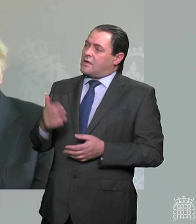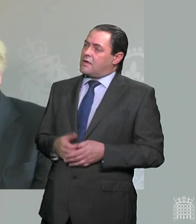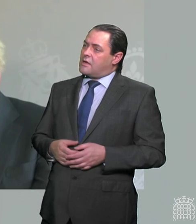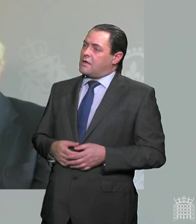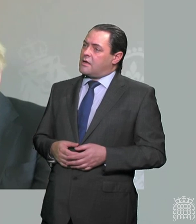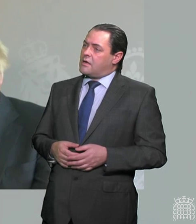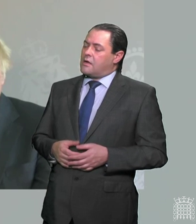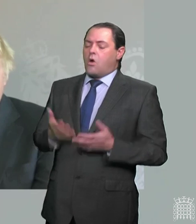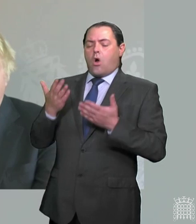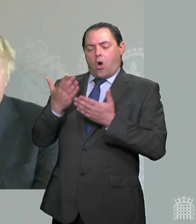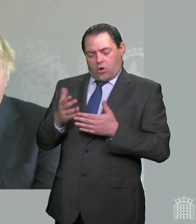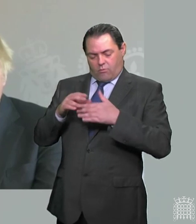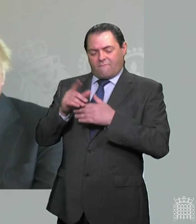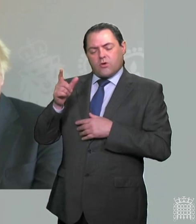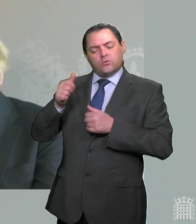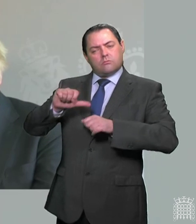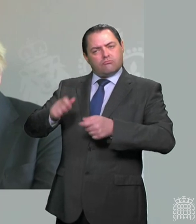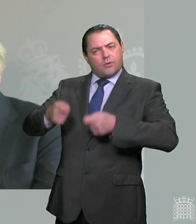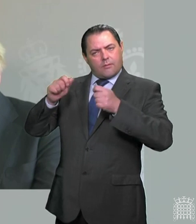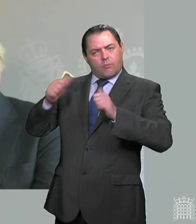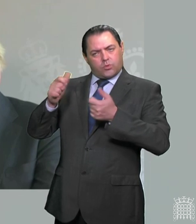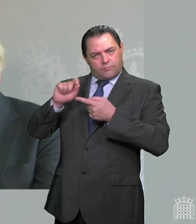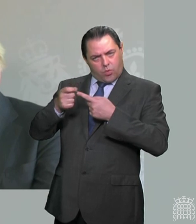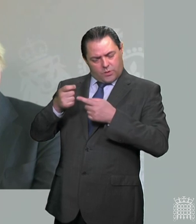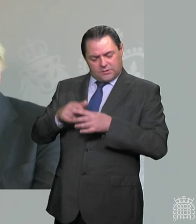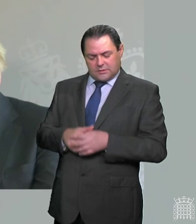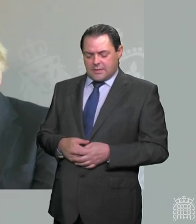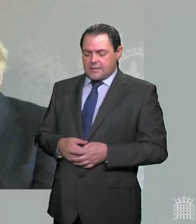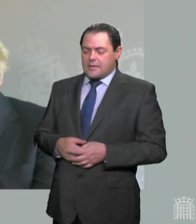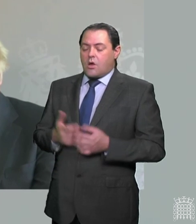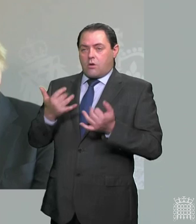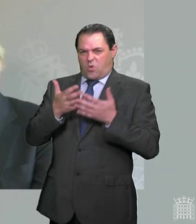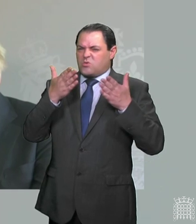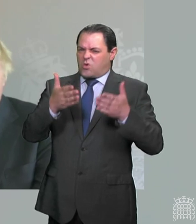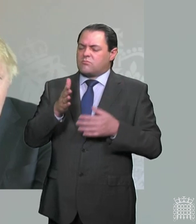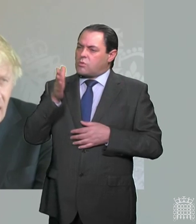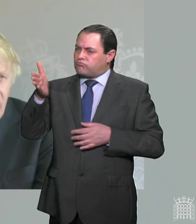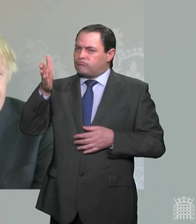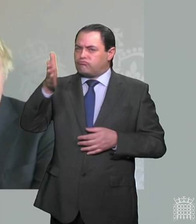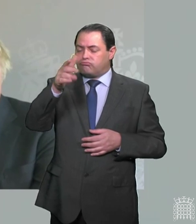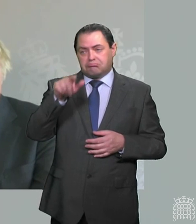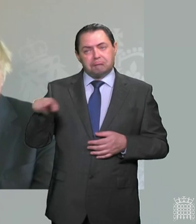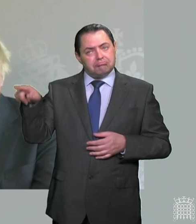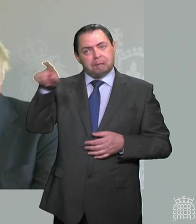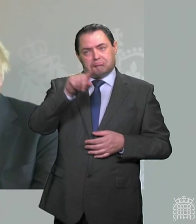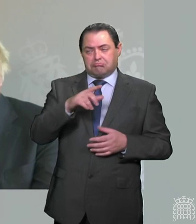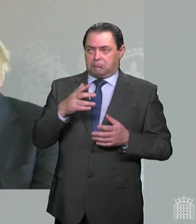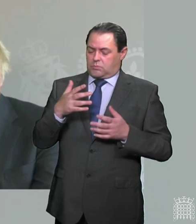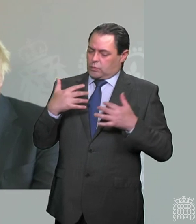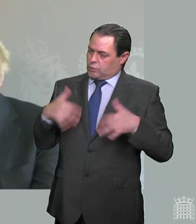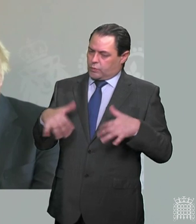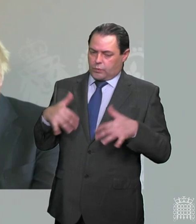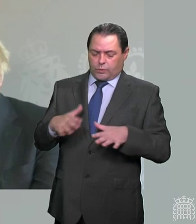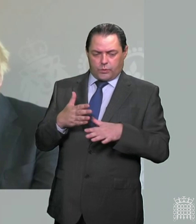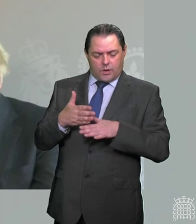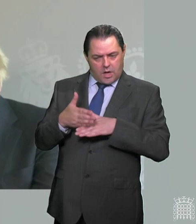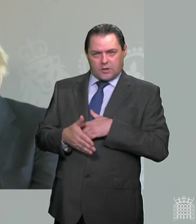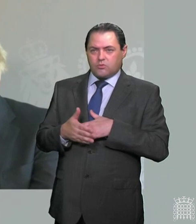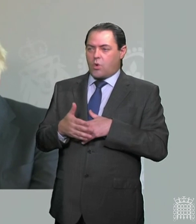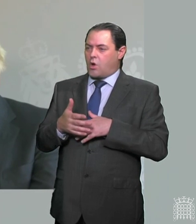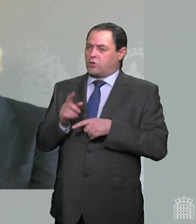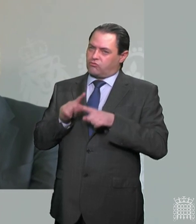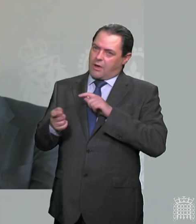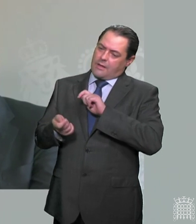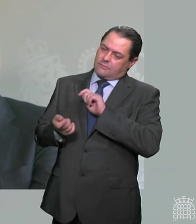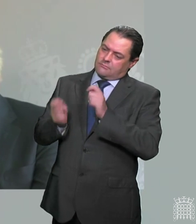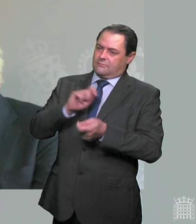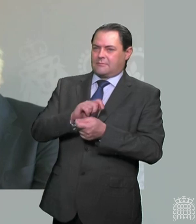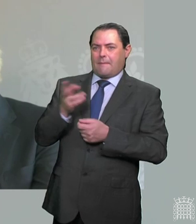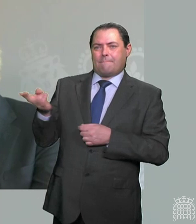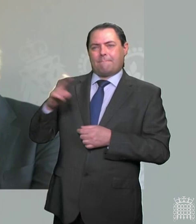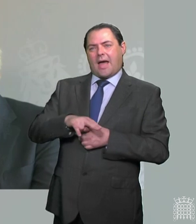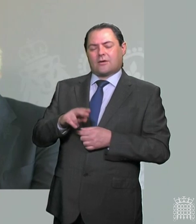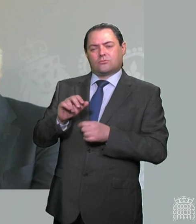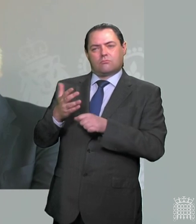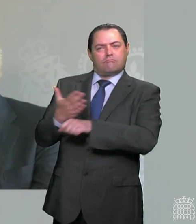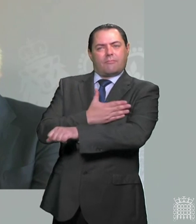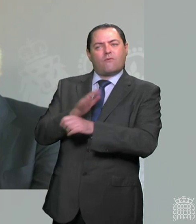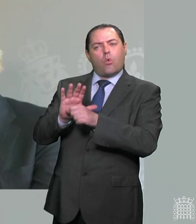My honourable Friend raises a very important point. Many of the hospitals that I have been round recently are doing incredible work at getting back to pre-covid levels of service.